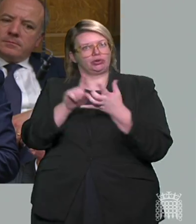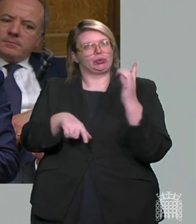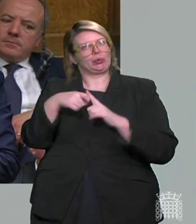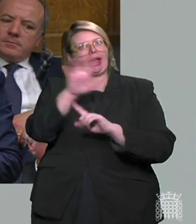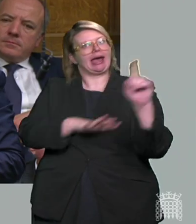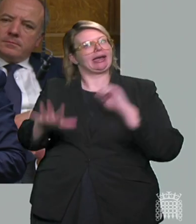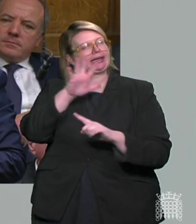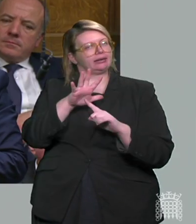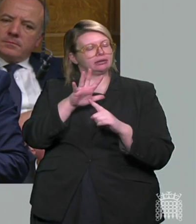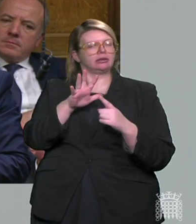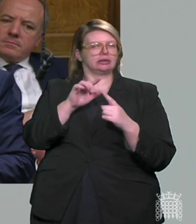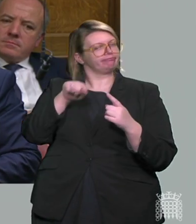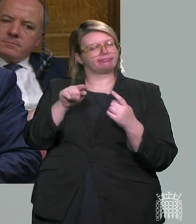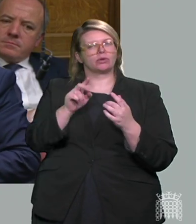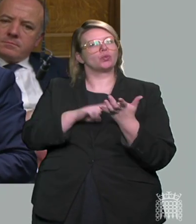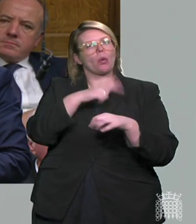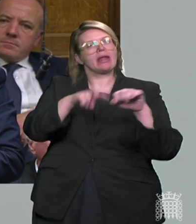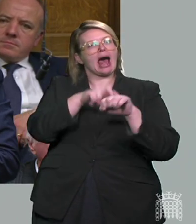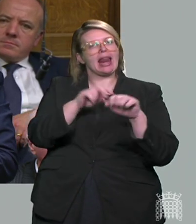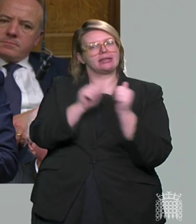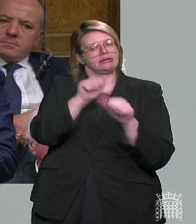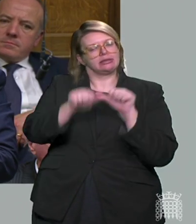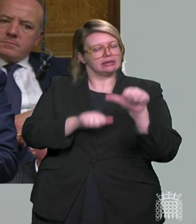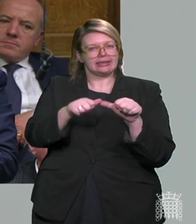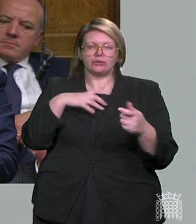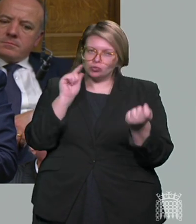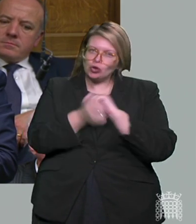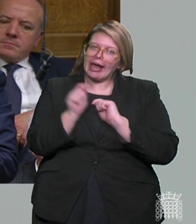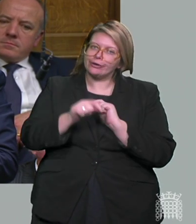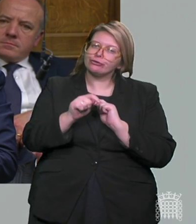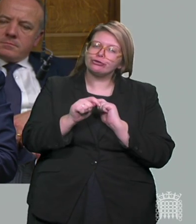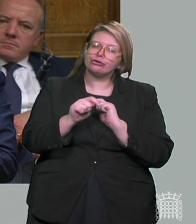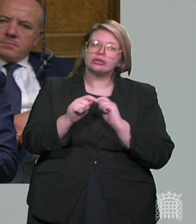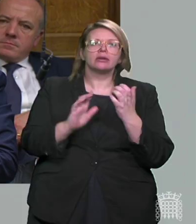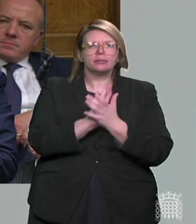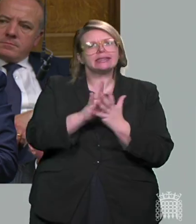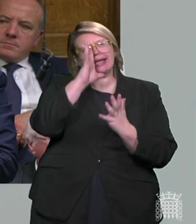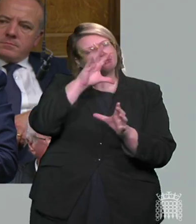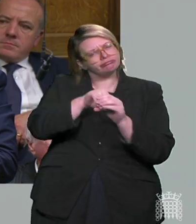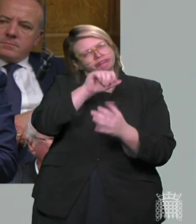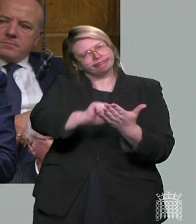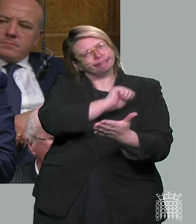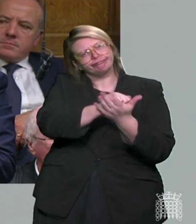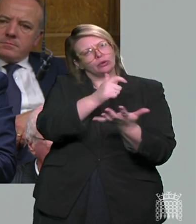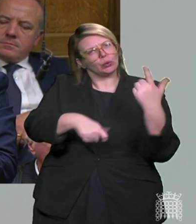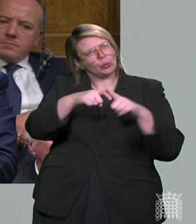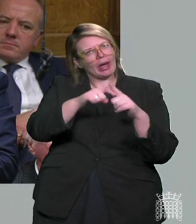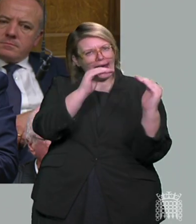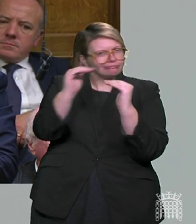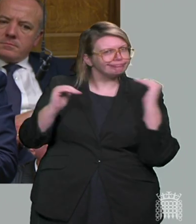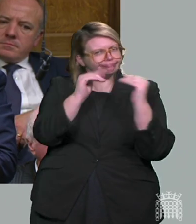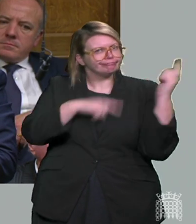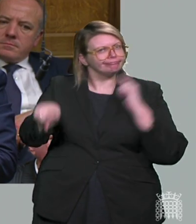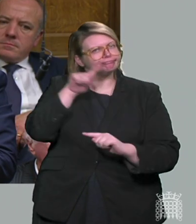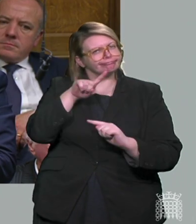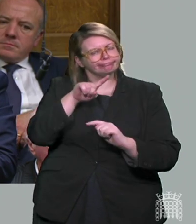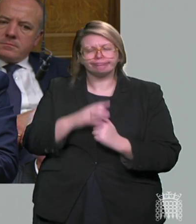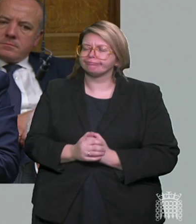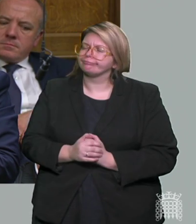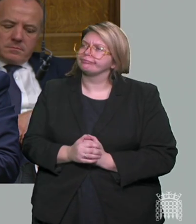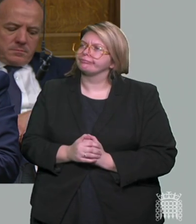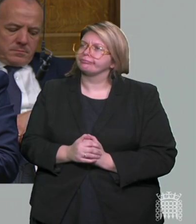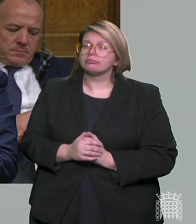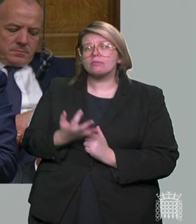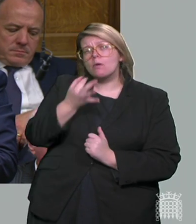It must be replaced with arrangements that are acceptable and that restore our place in the United Kingdom and its internal market.